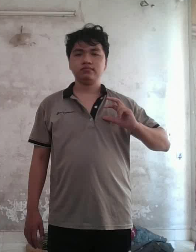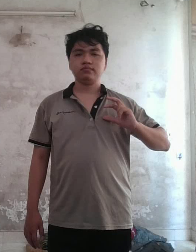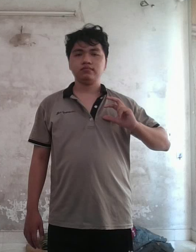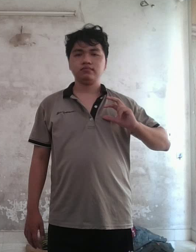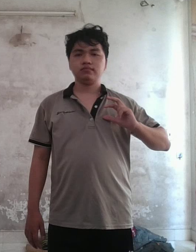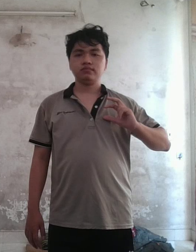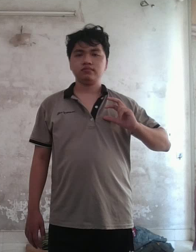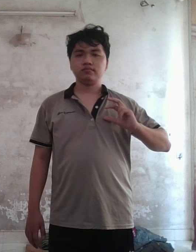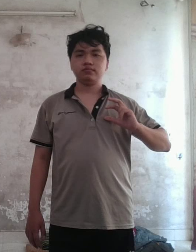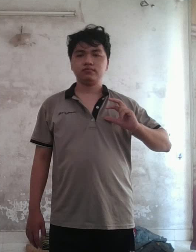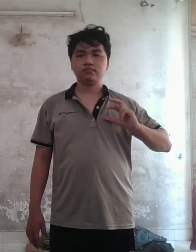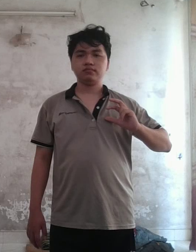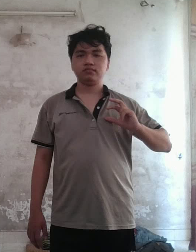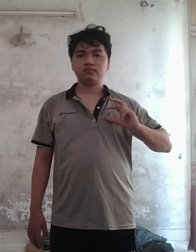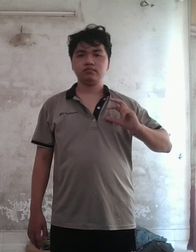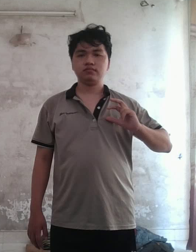giau co